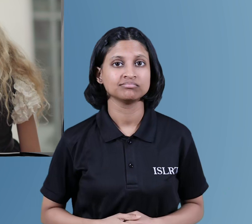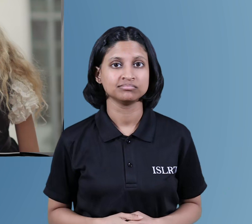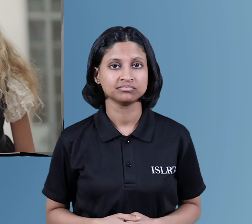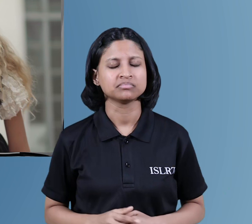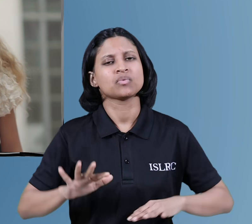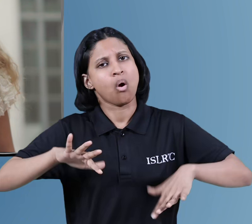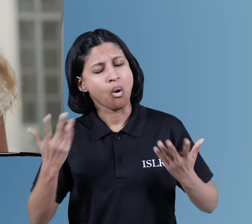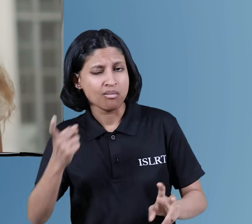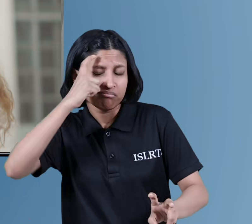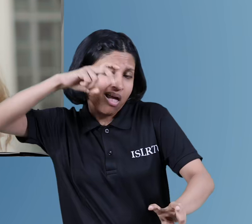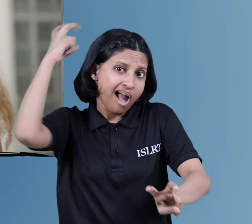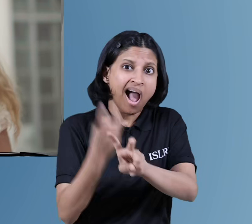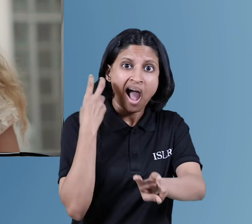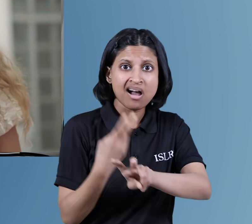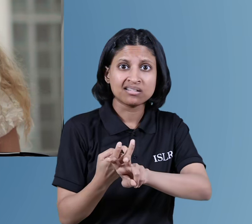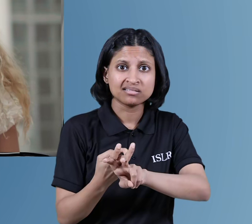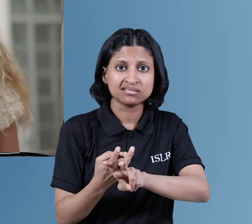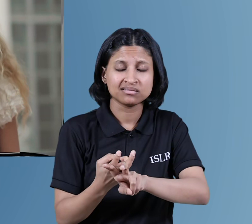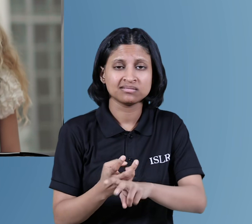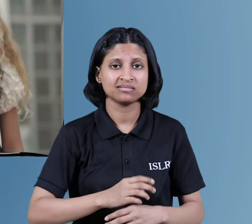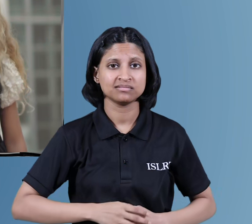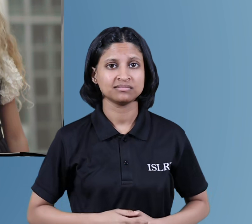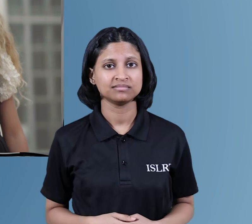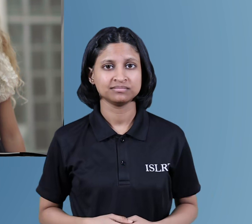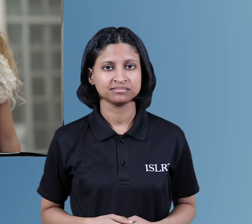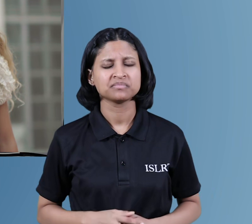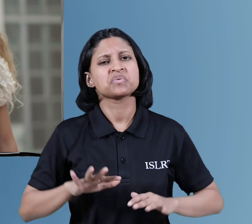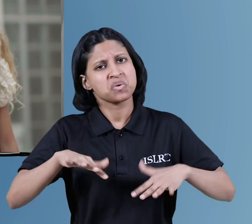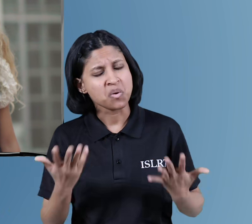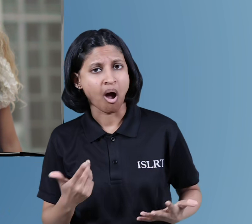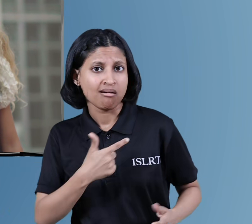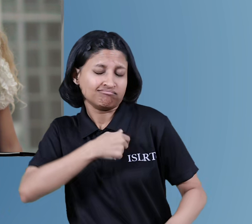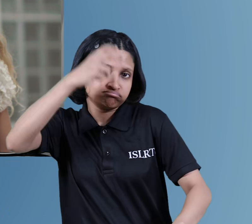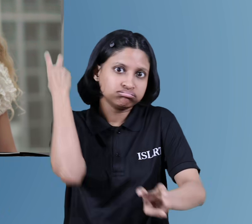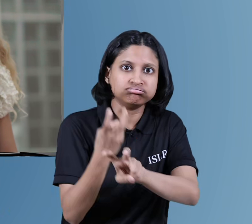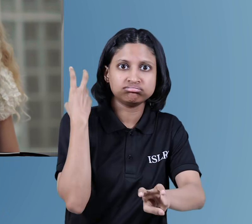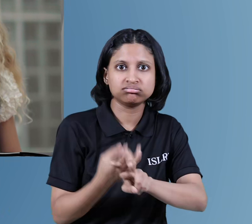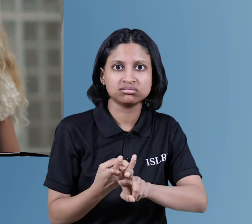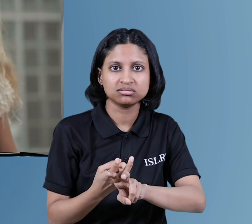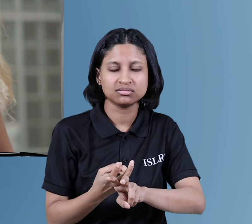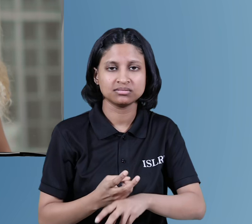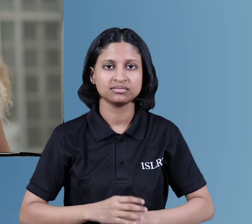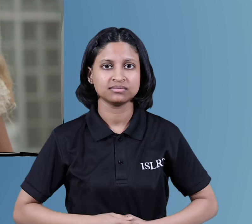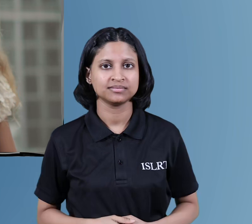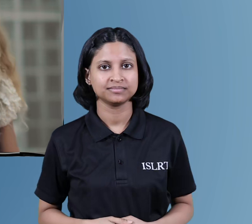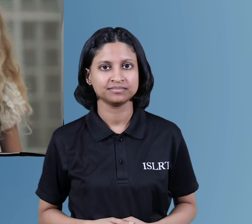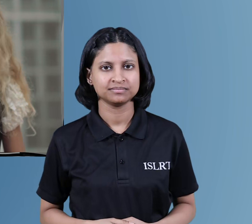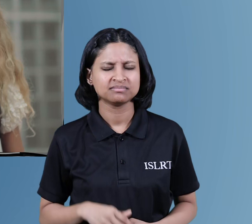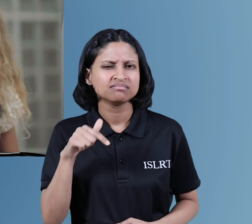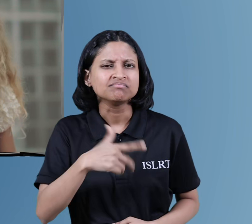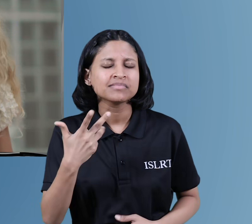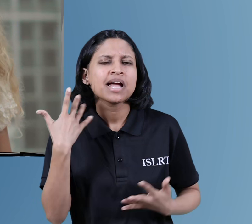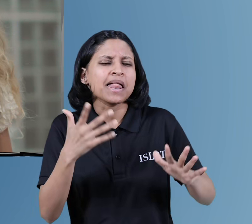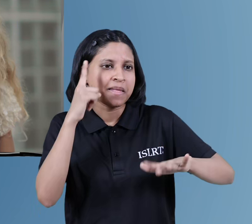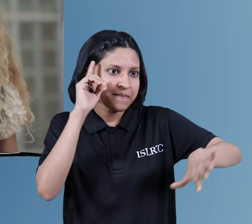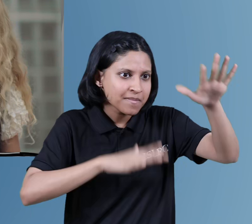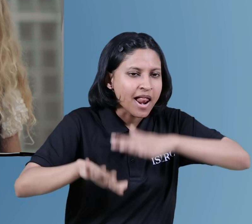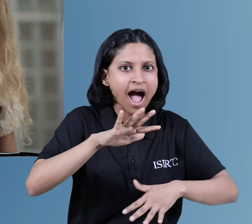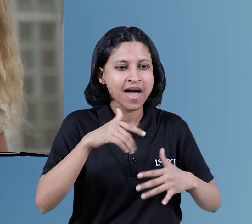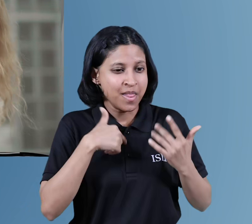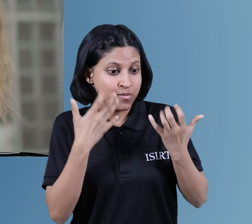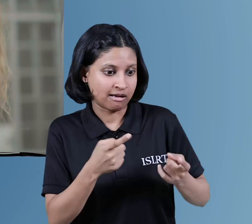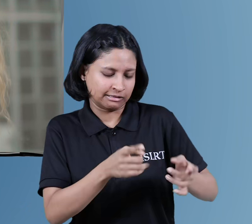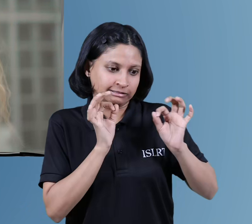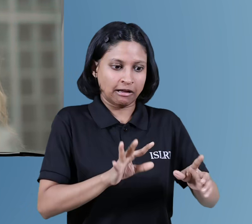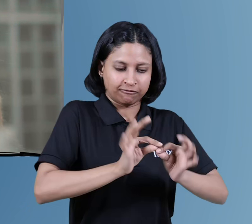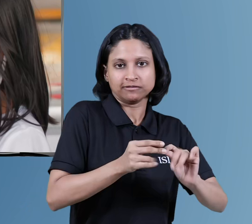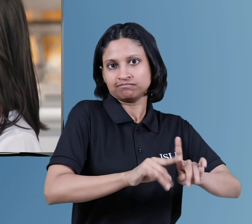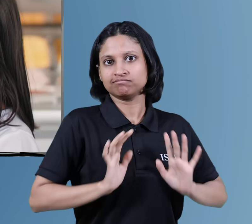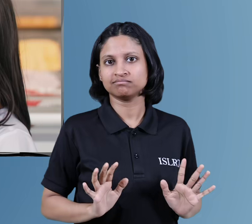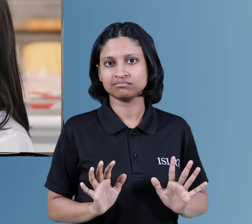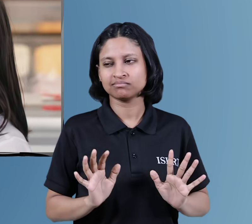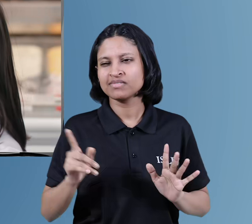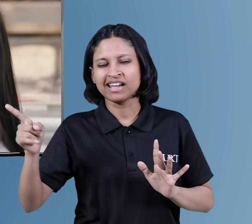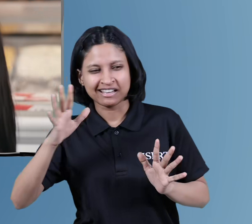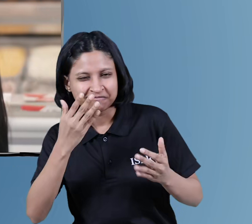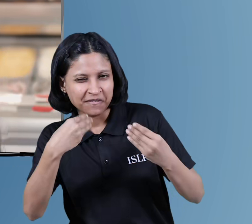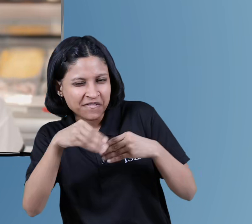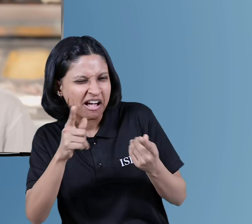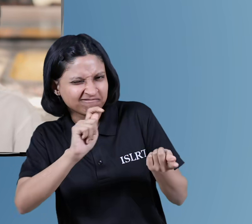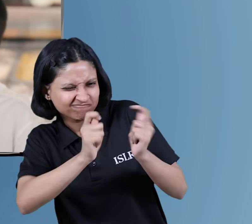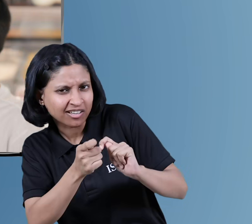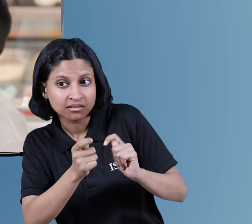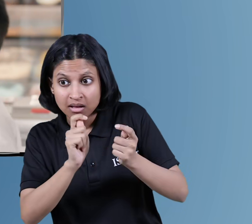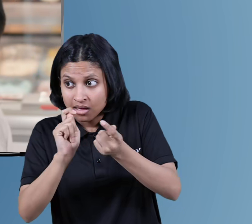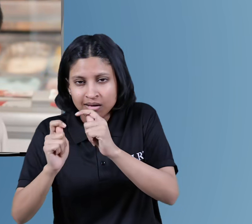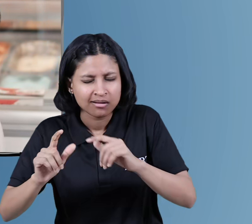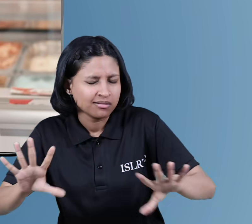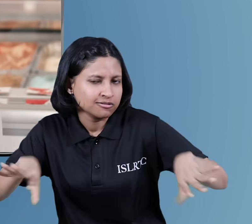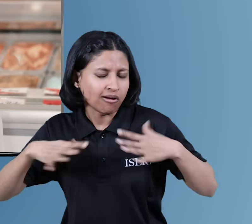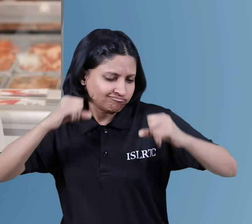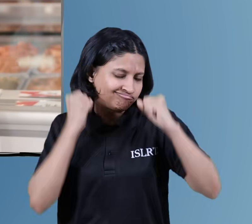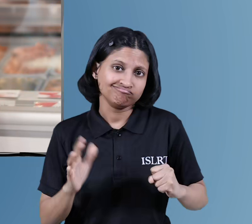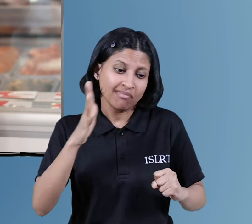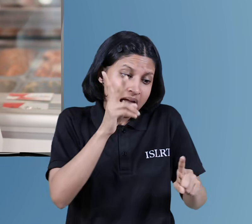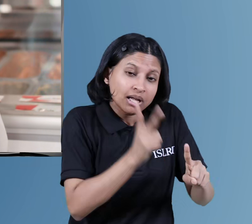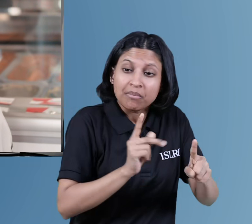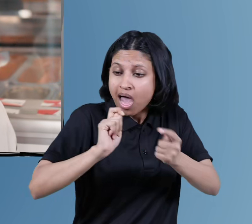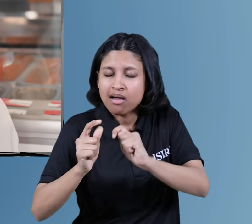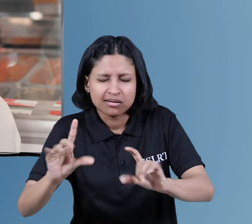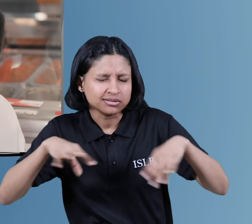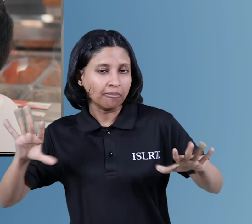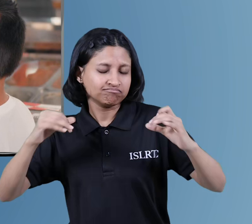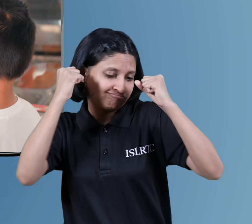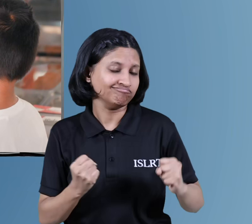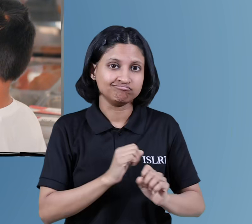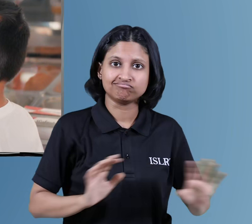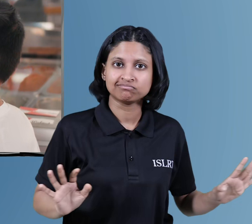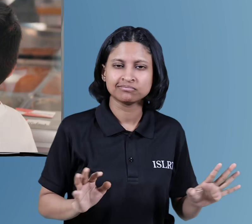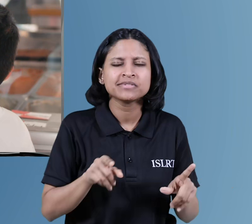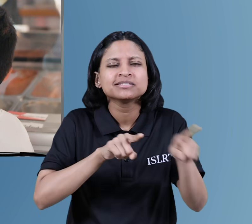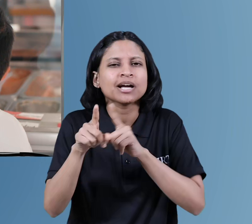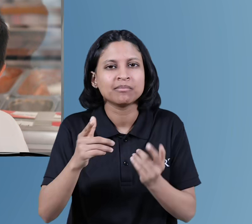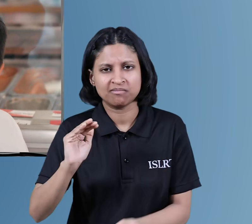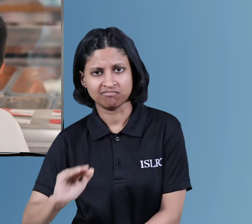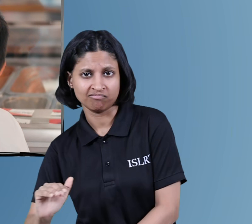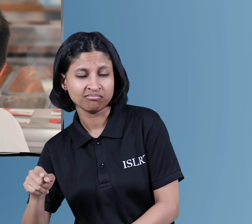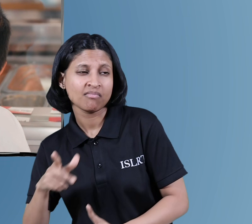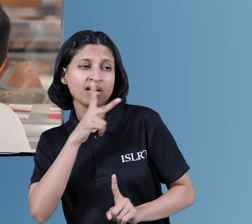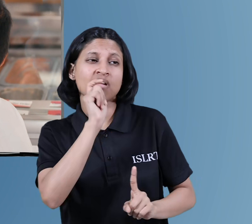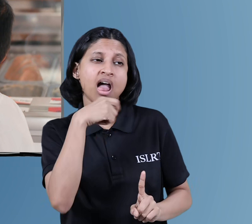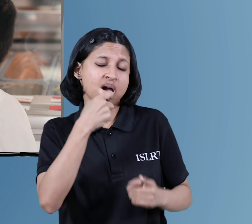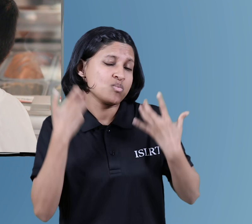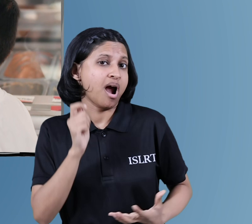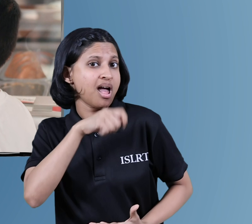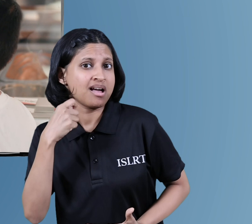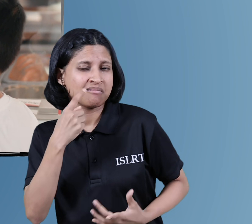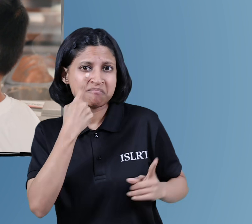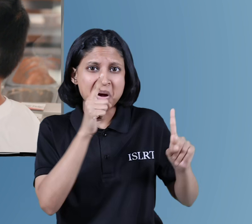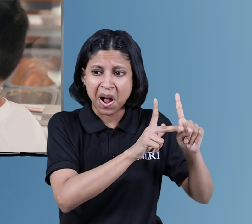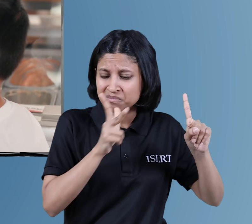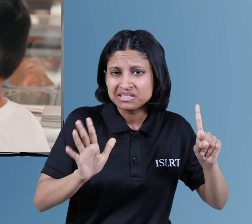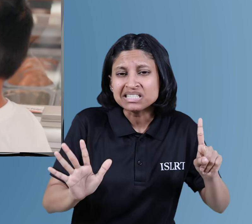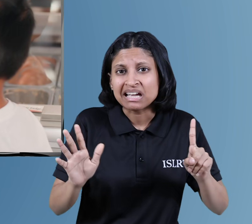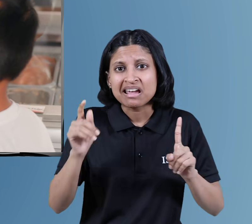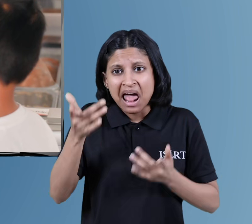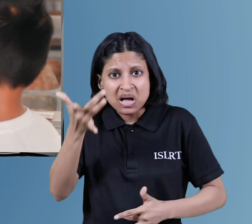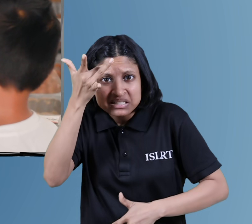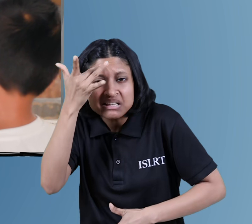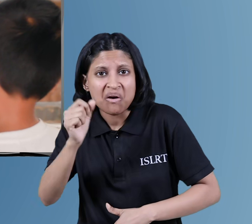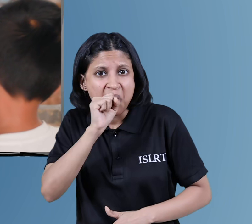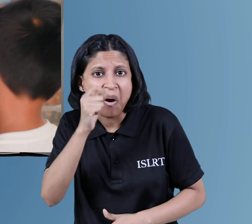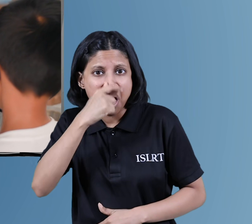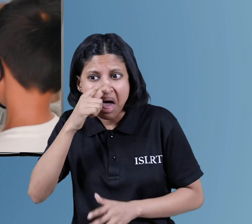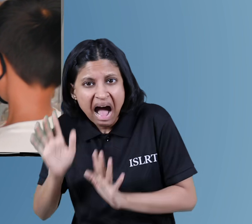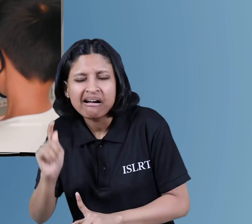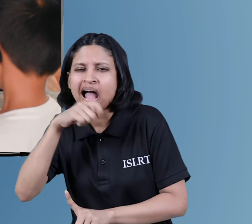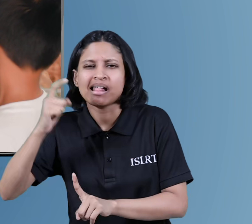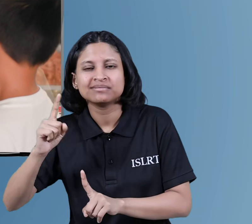Stubborn Stubborn means refusing to change one's mind, not accepting other's opinions, or resisting any changes to plans. For example, a child who insists on having ice cream